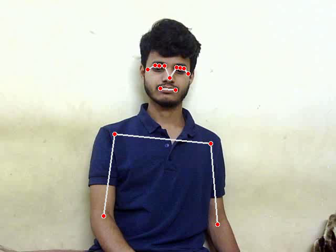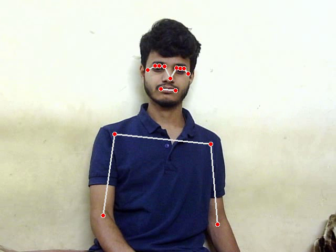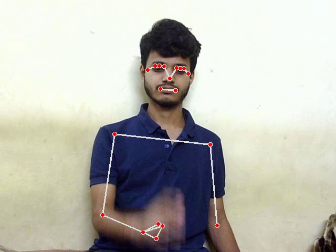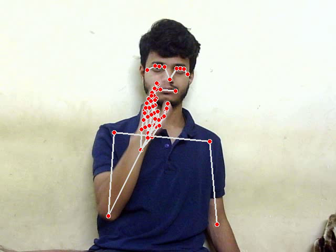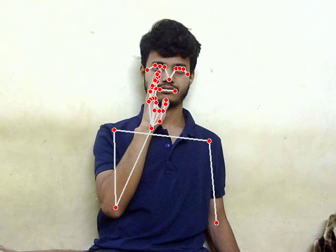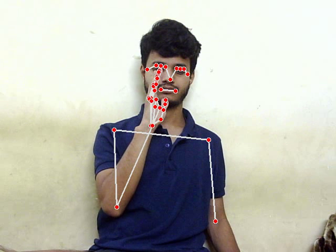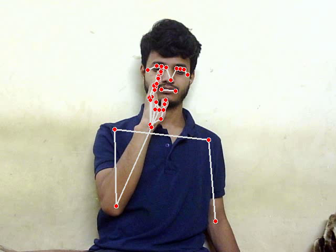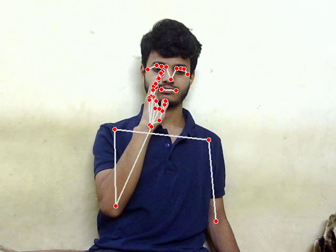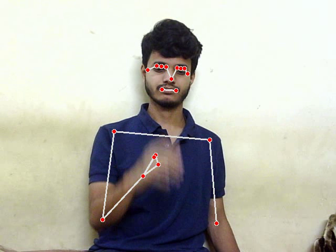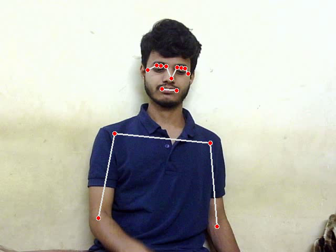mother